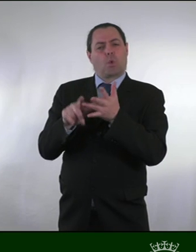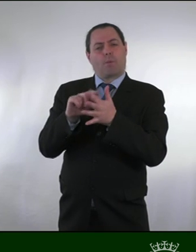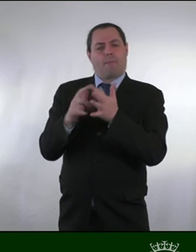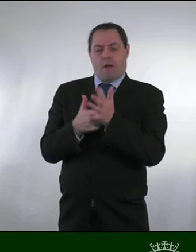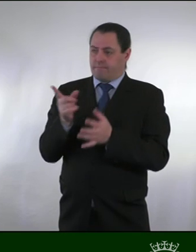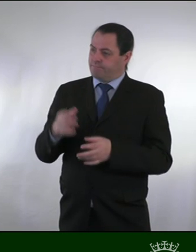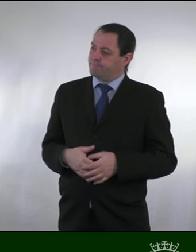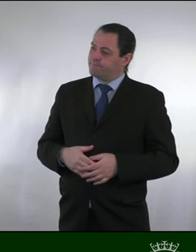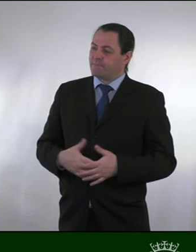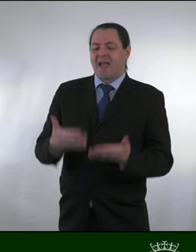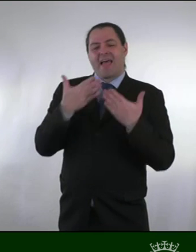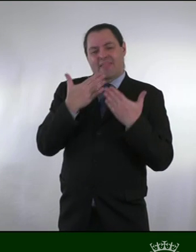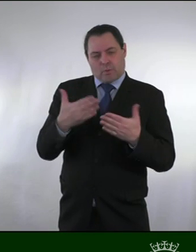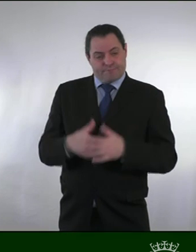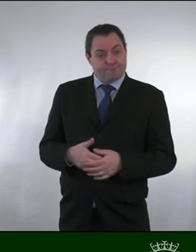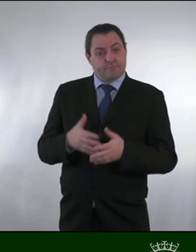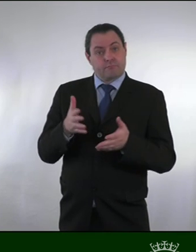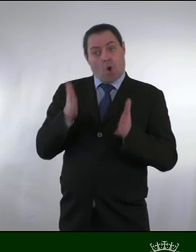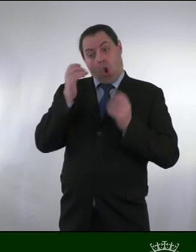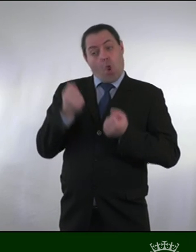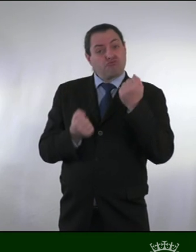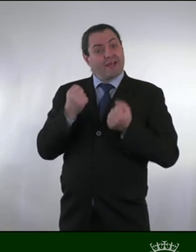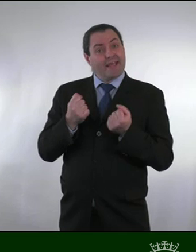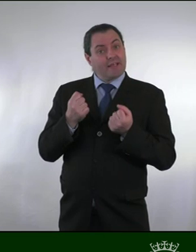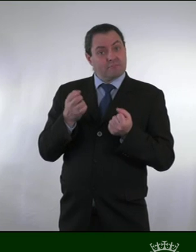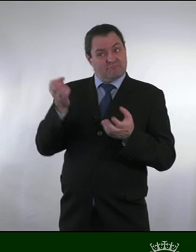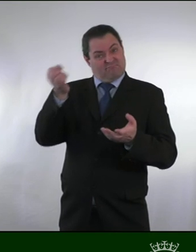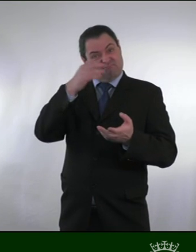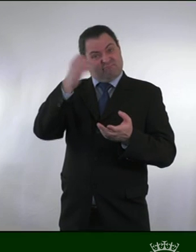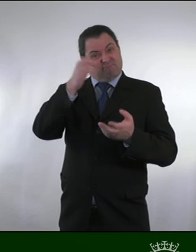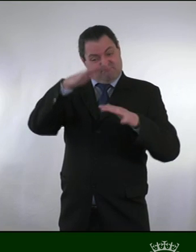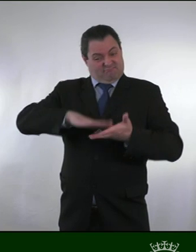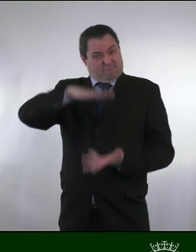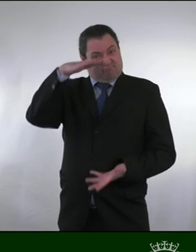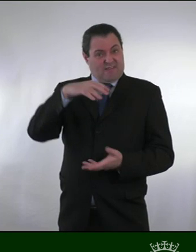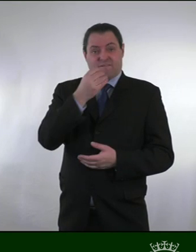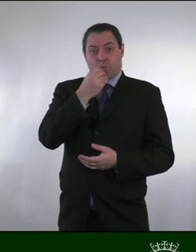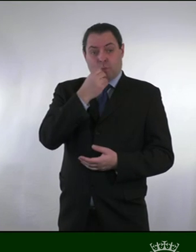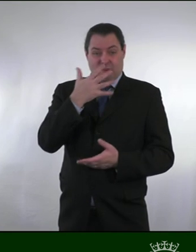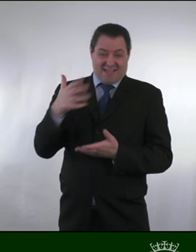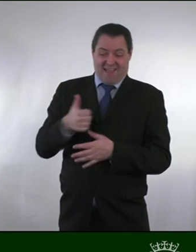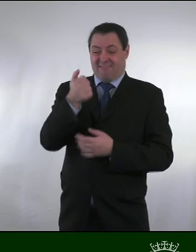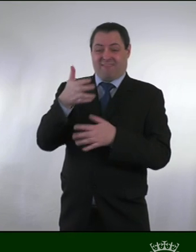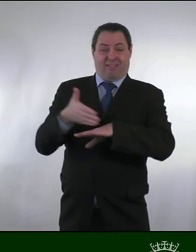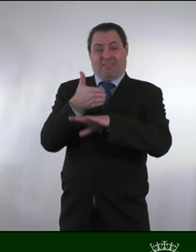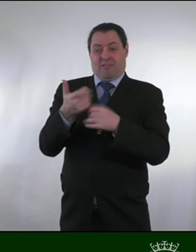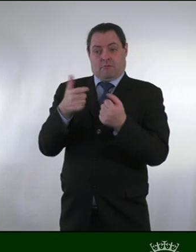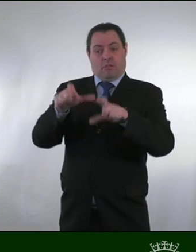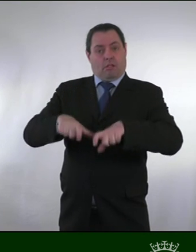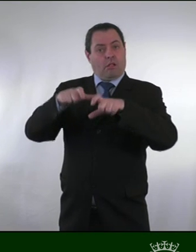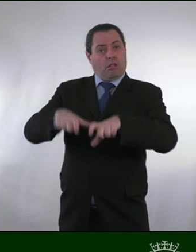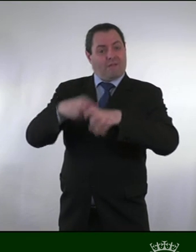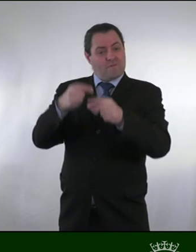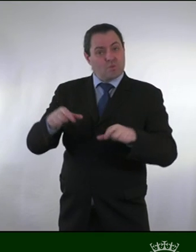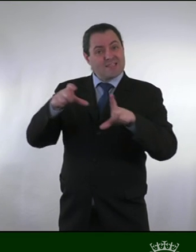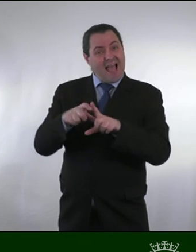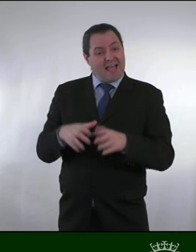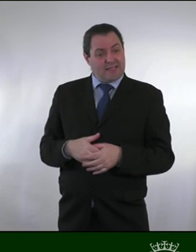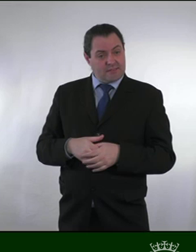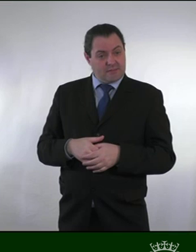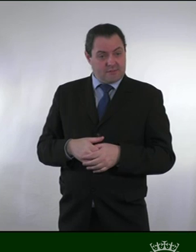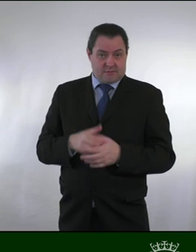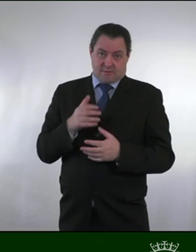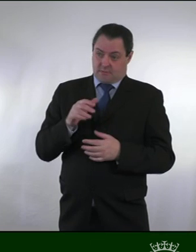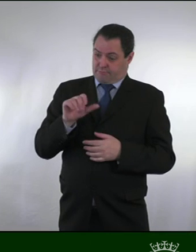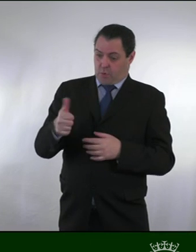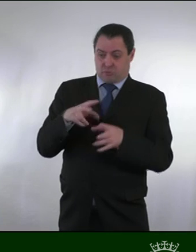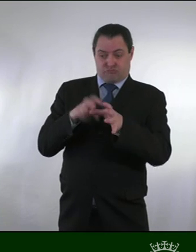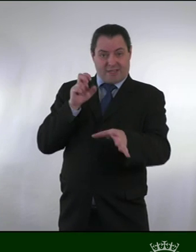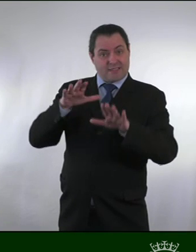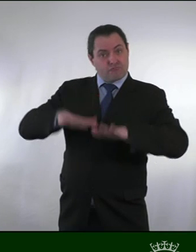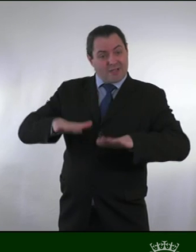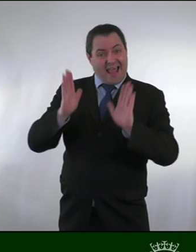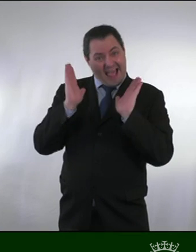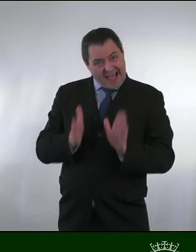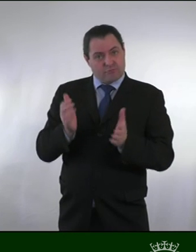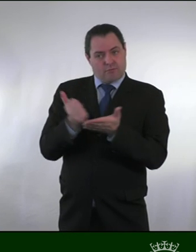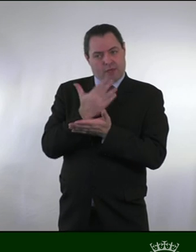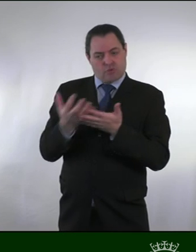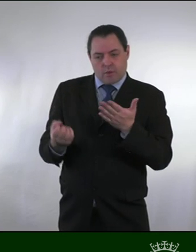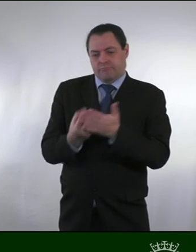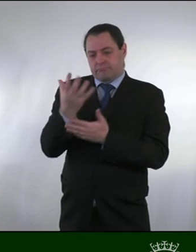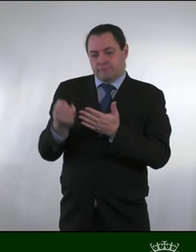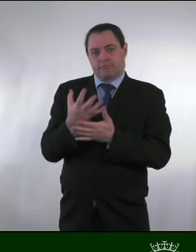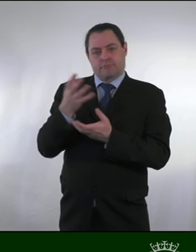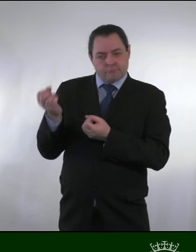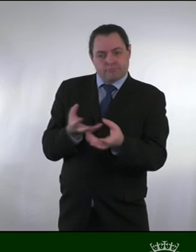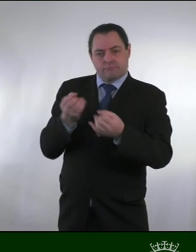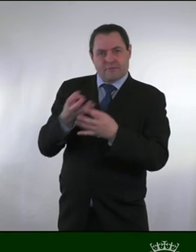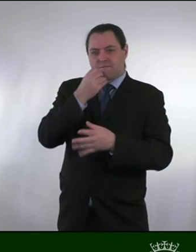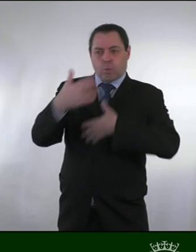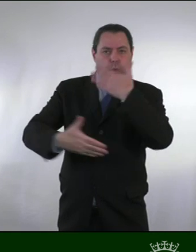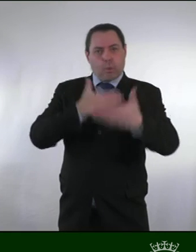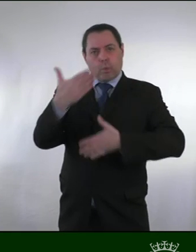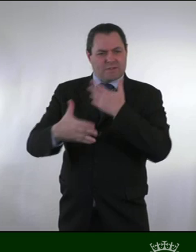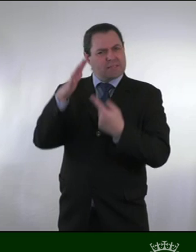Rosie CooperLorries containing food produce sitting idle for days is a stark reminder that, if post-Brexit Britain is to be self-sufficient, protecting our food production through infrastructure investment is crucial.